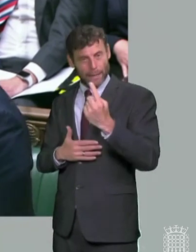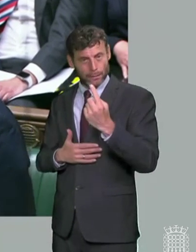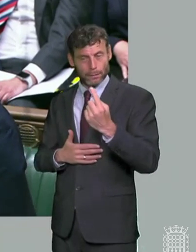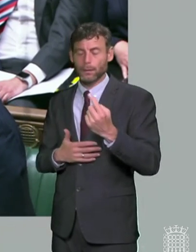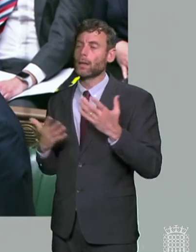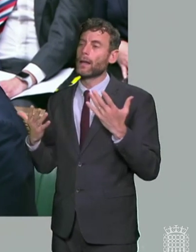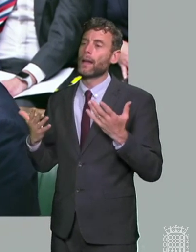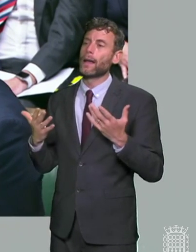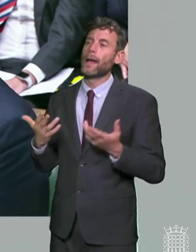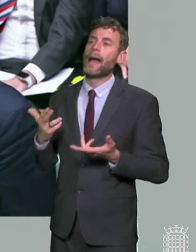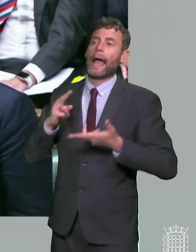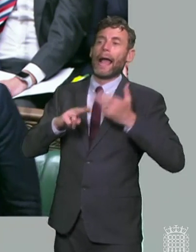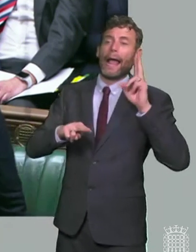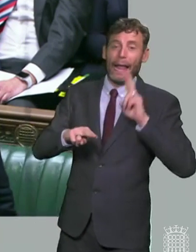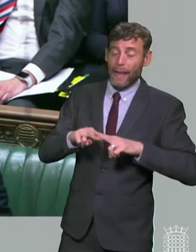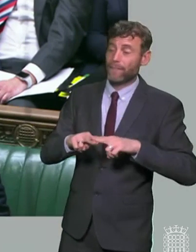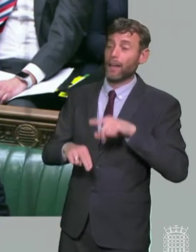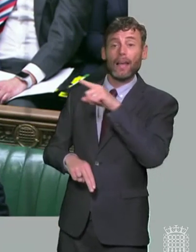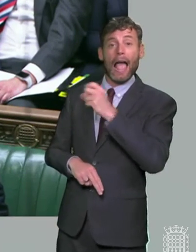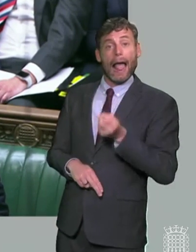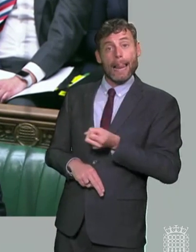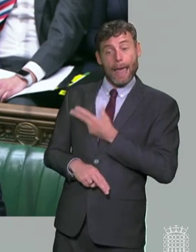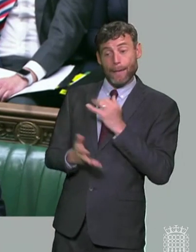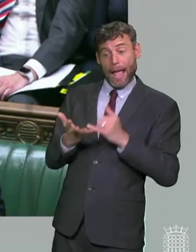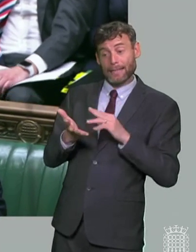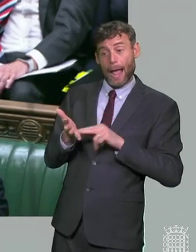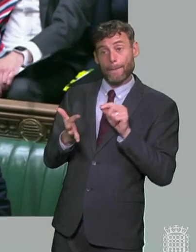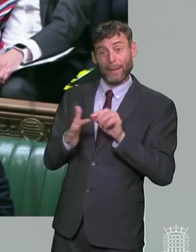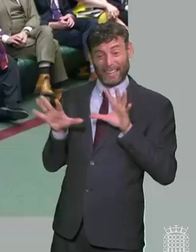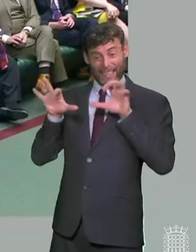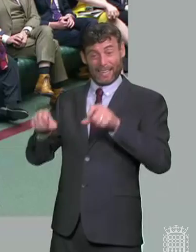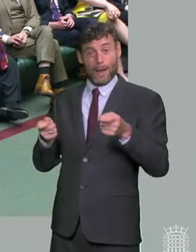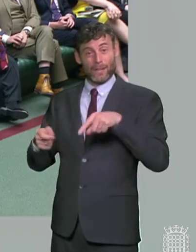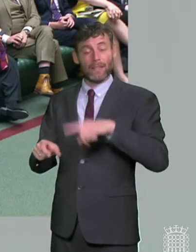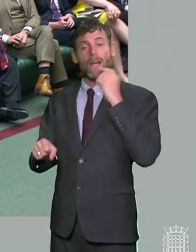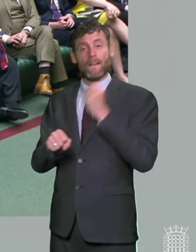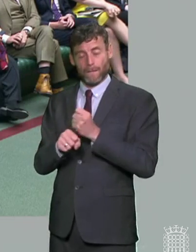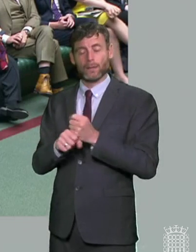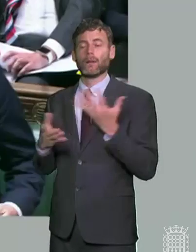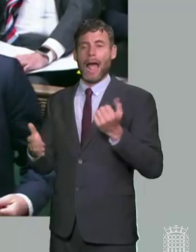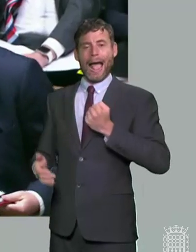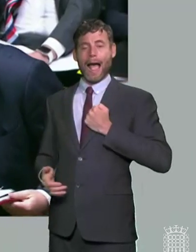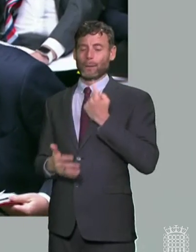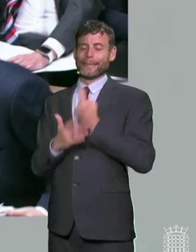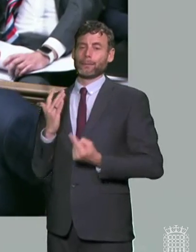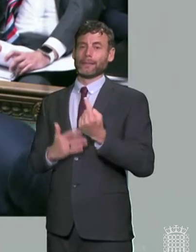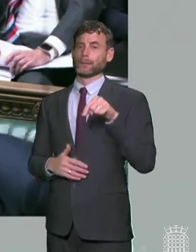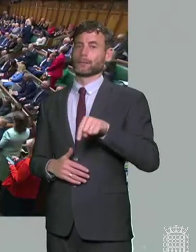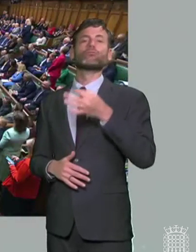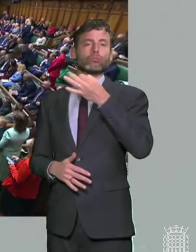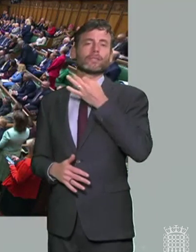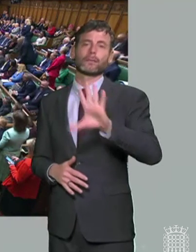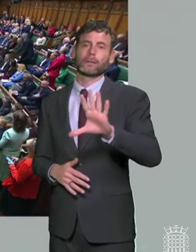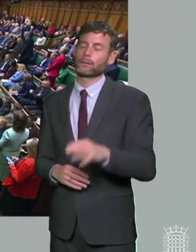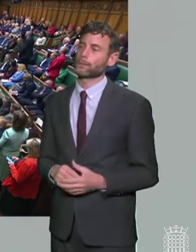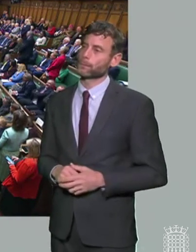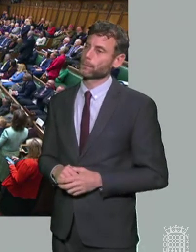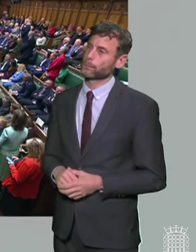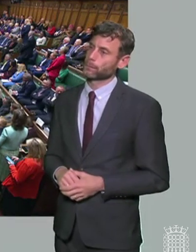disaster of a Labour-SNP coalition to take us back into the EU.